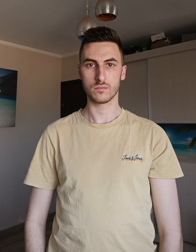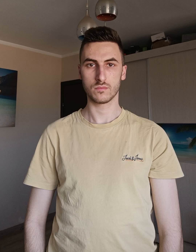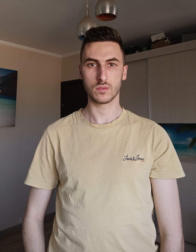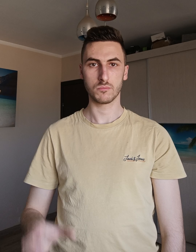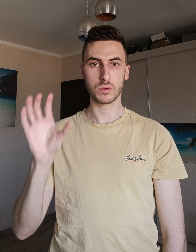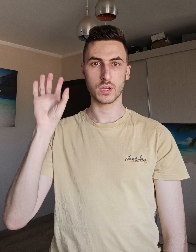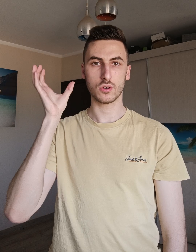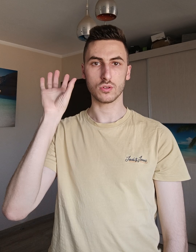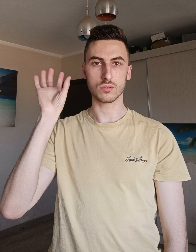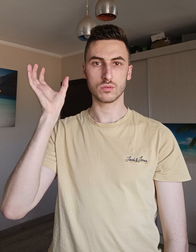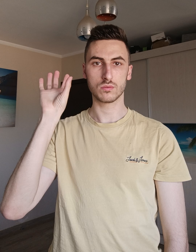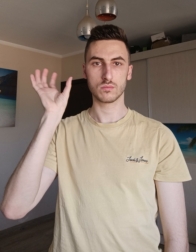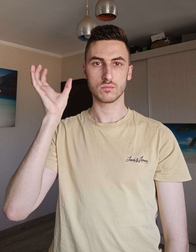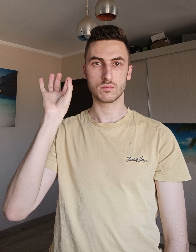פירות